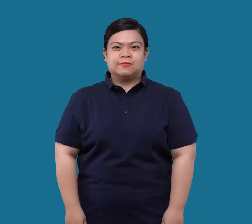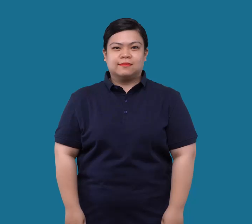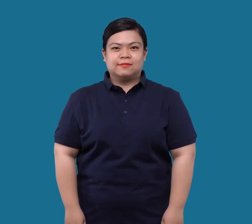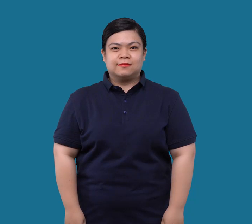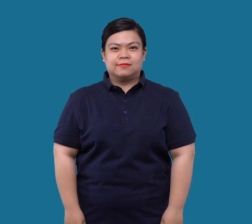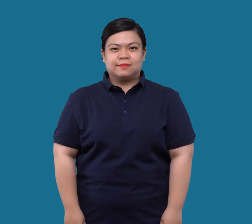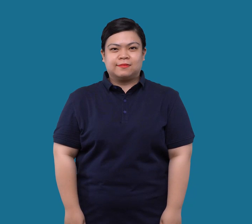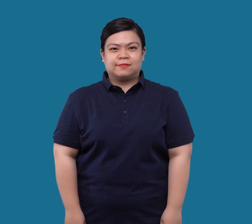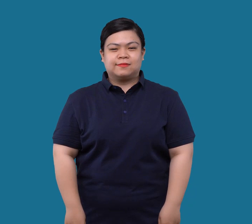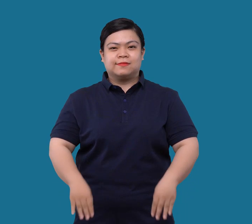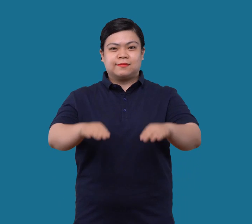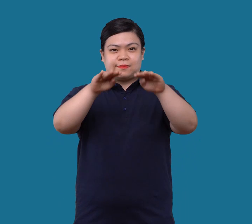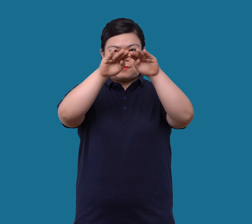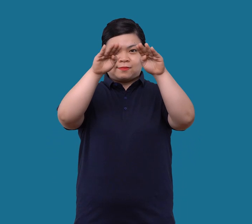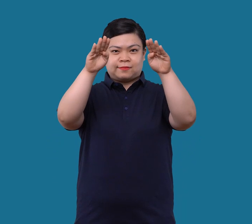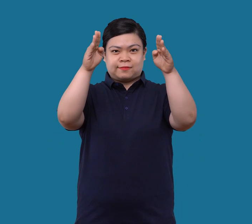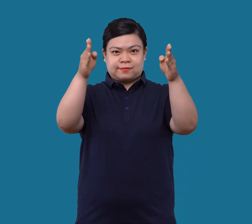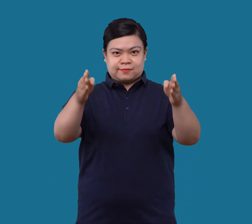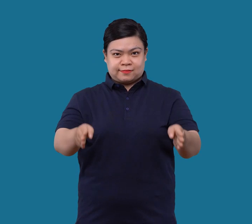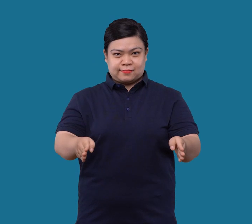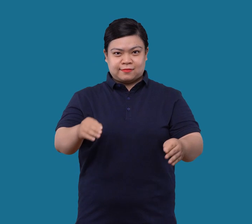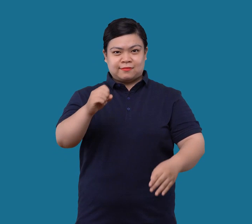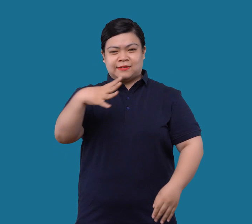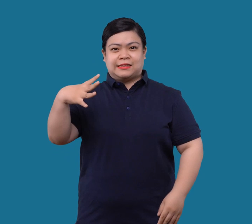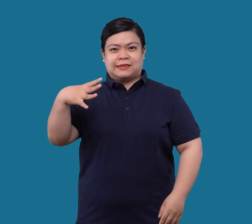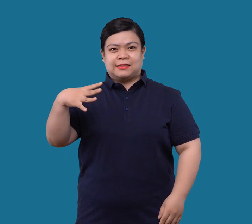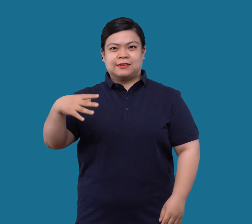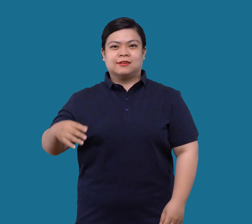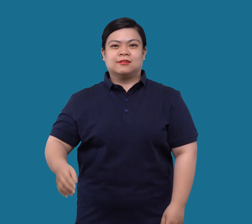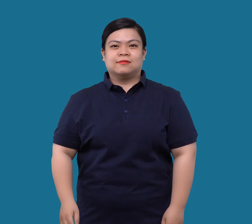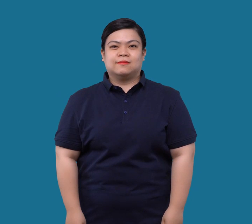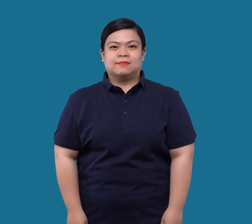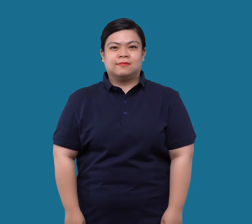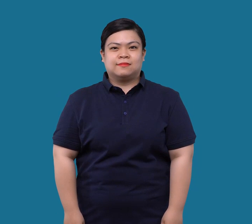bốt điện